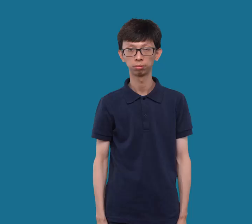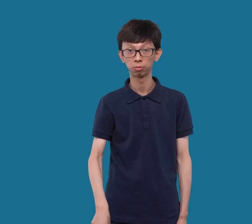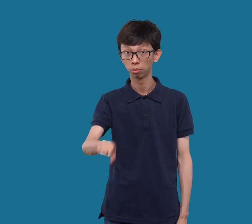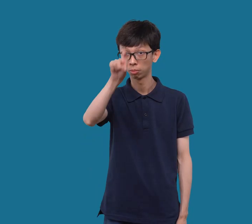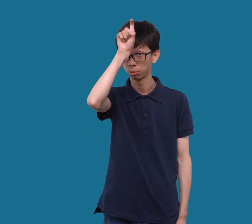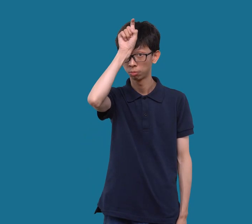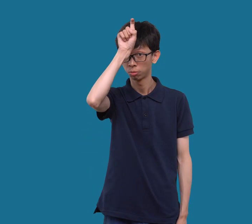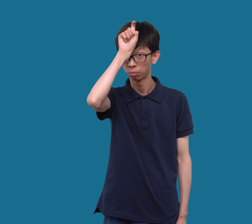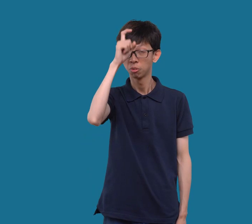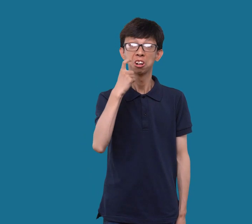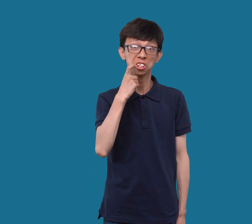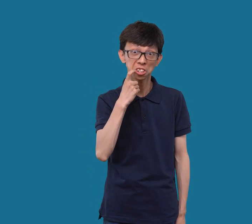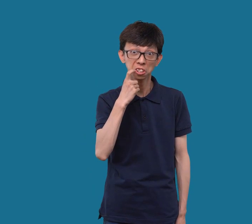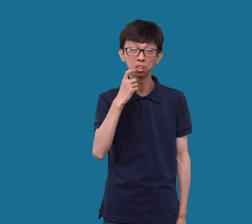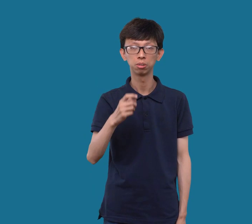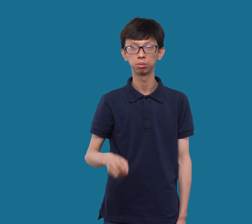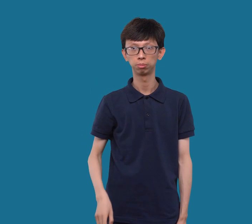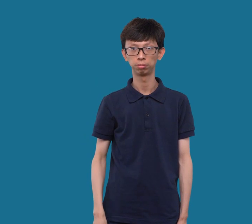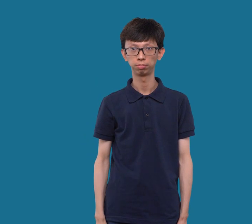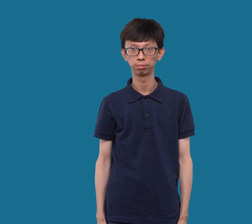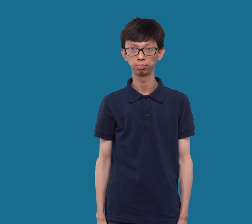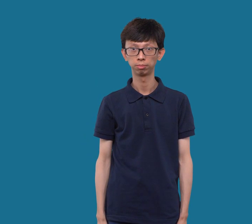thú dữ